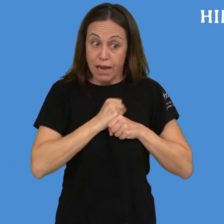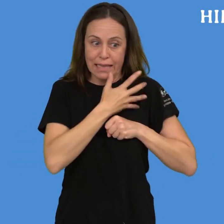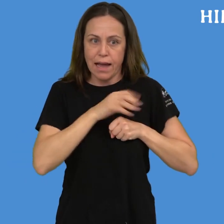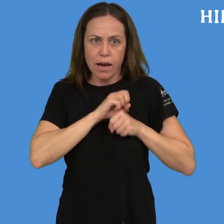sangre